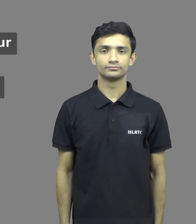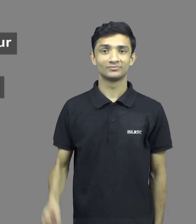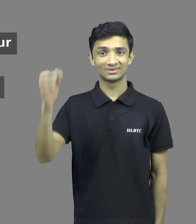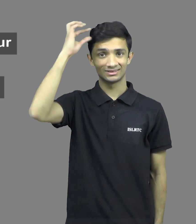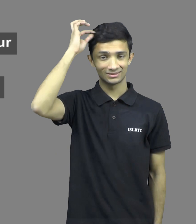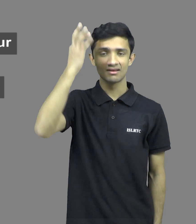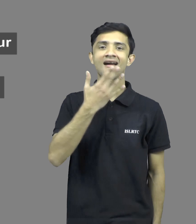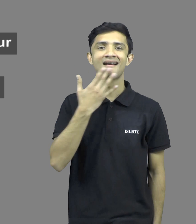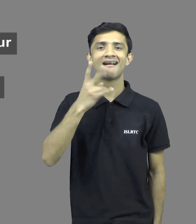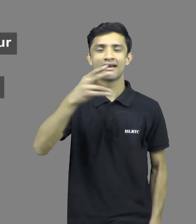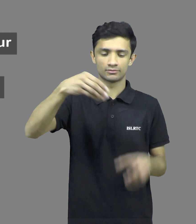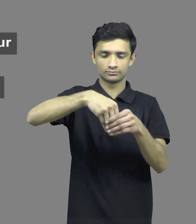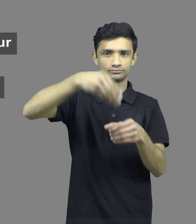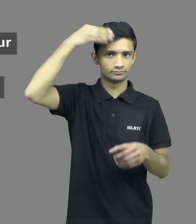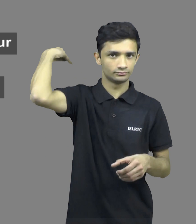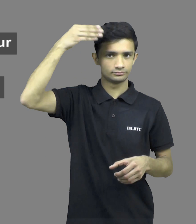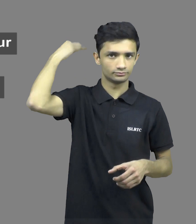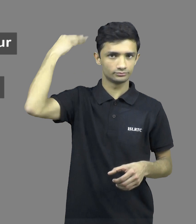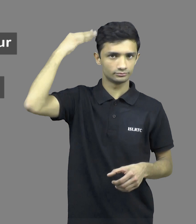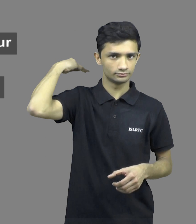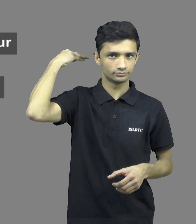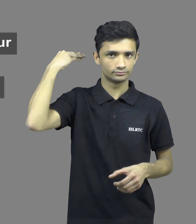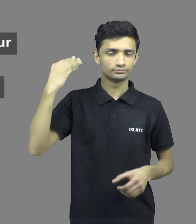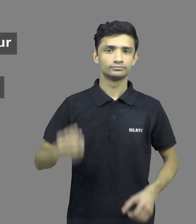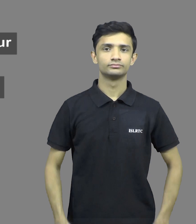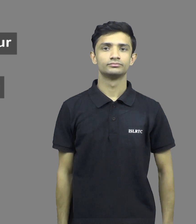Hair Colour Hair Dye